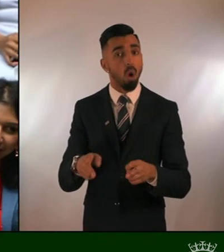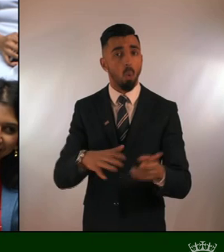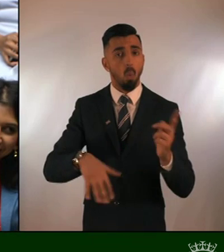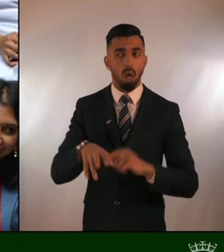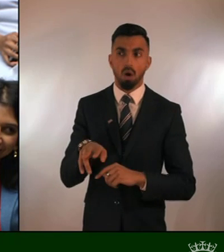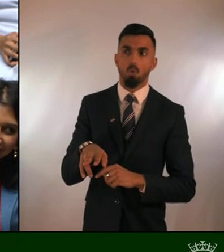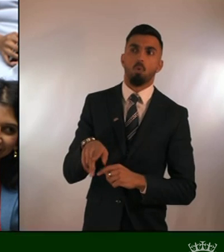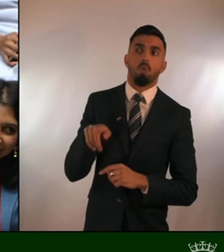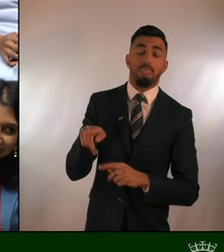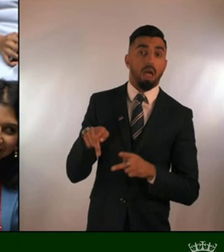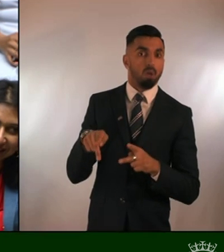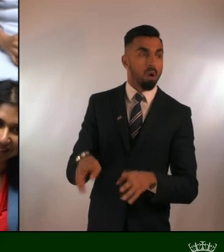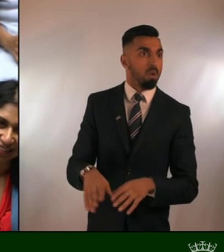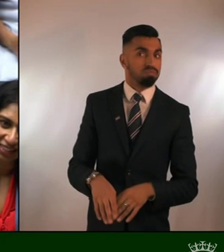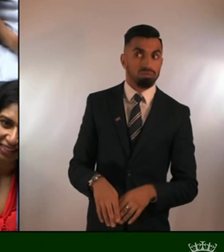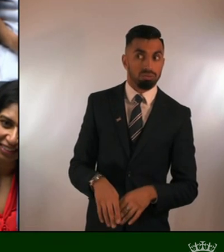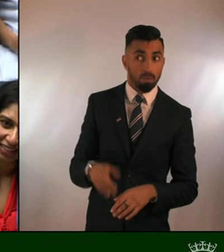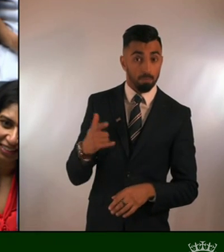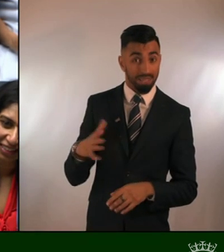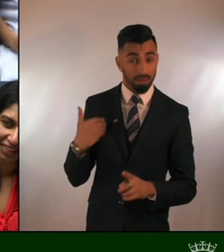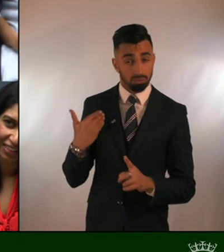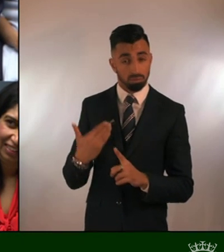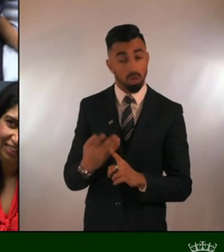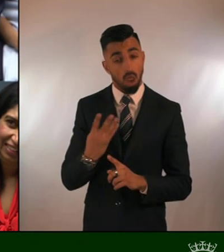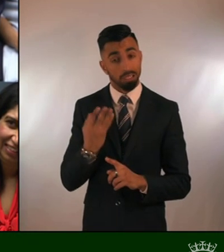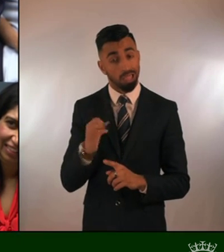Governments have been trying to fix it since the 1980s.